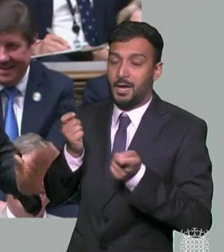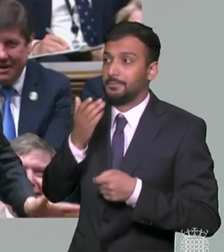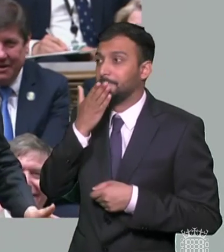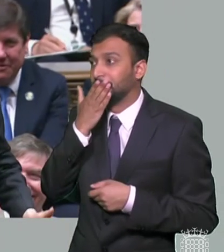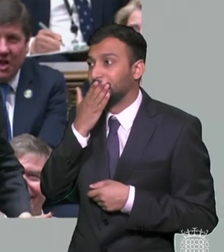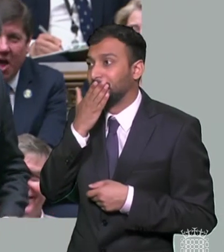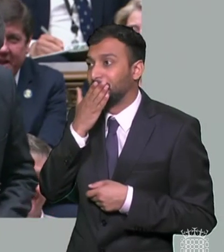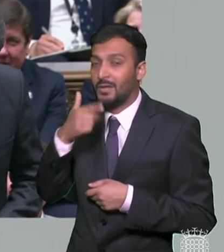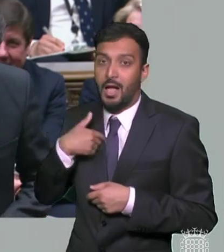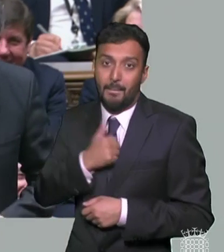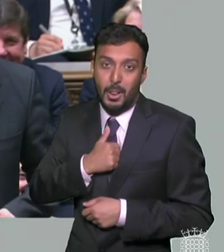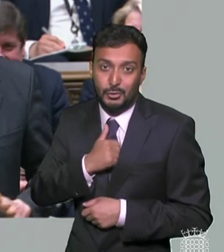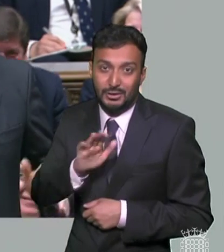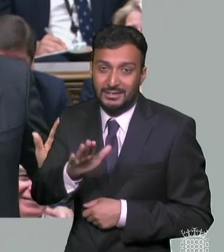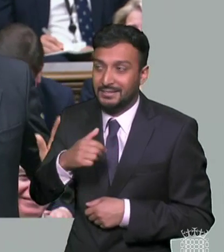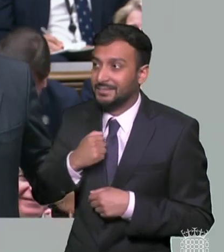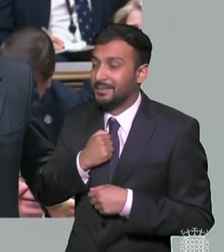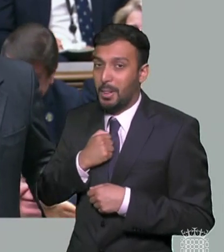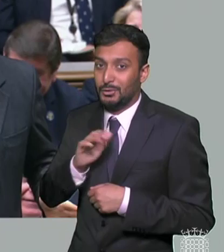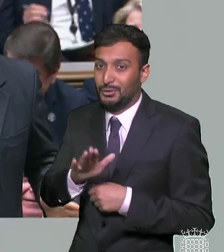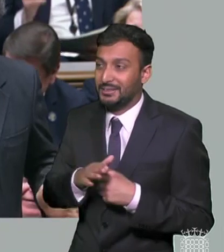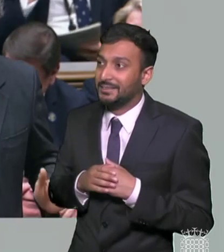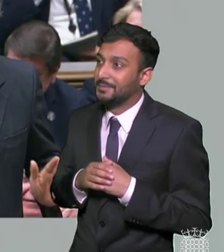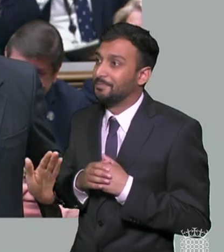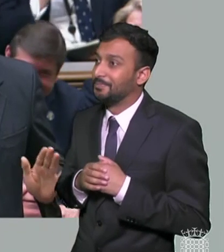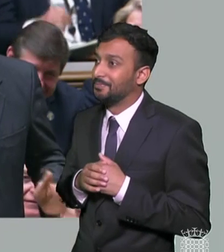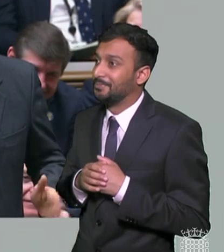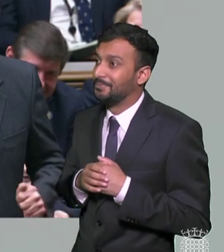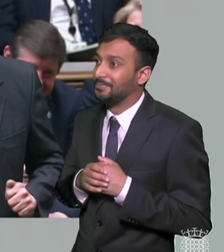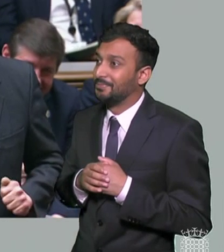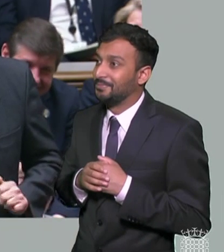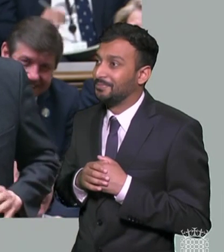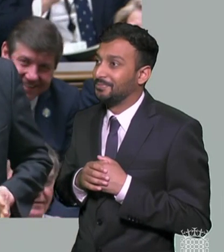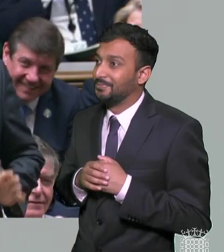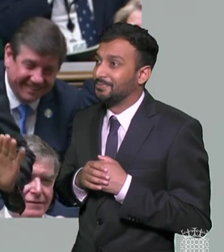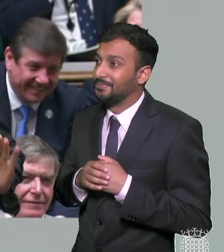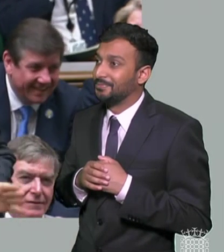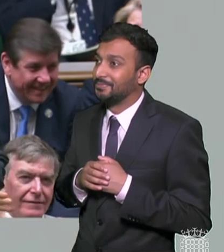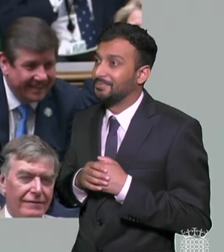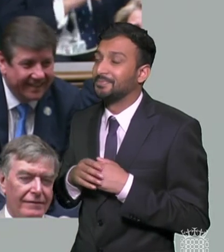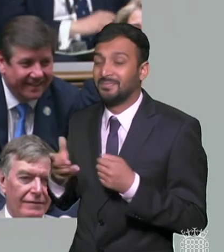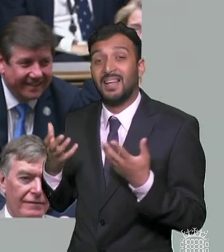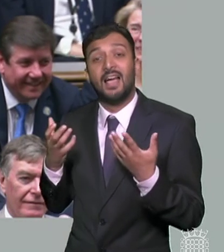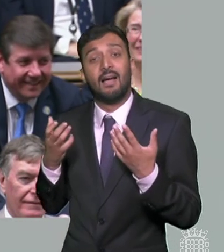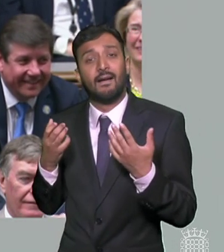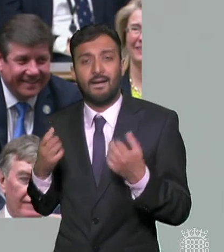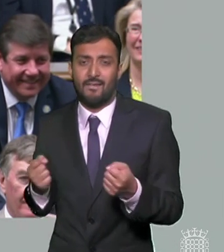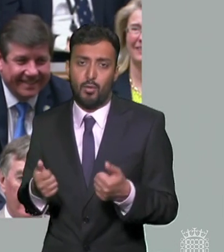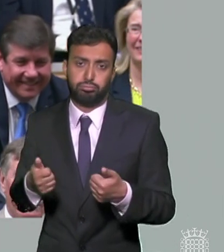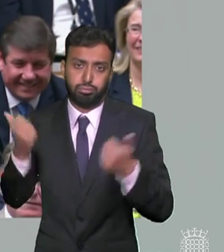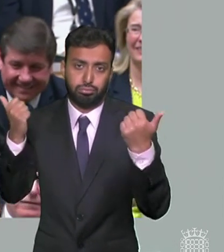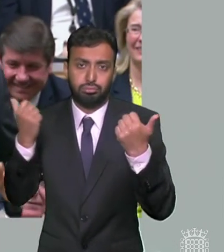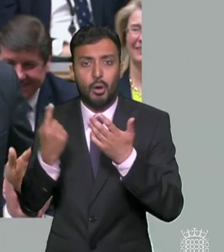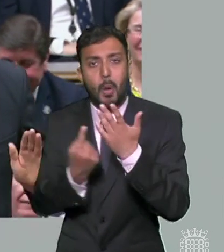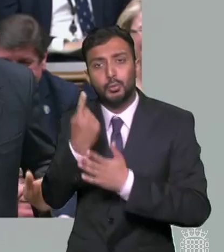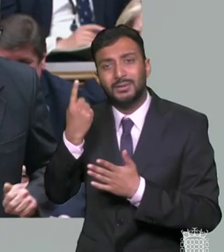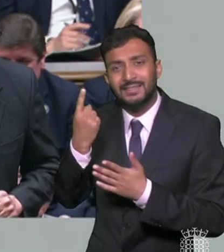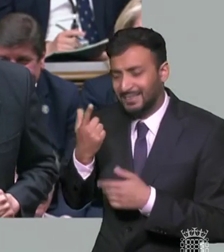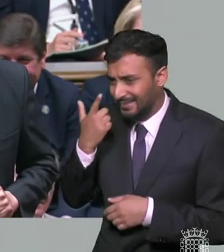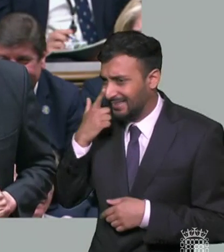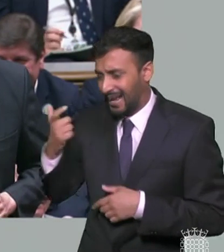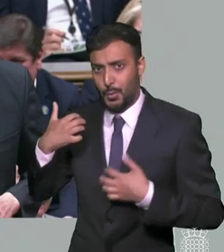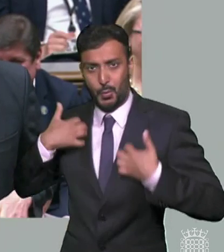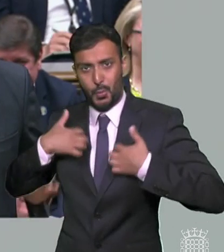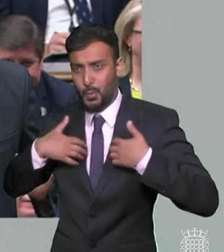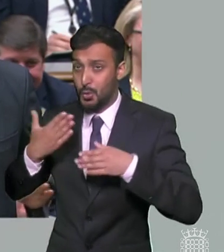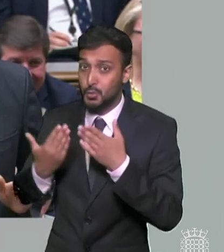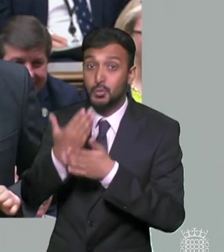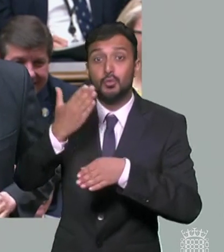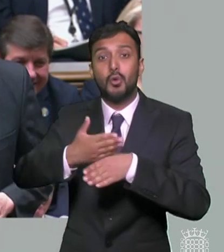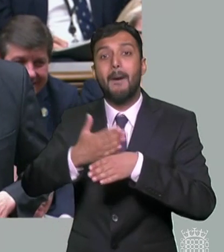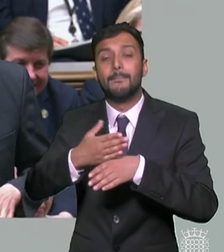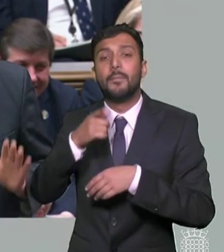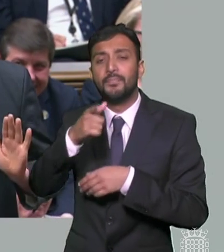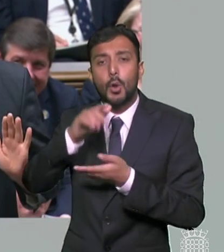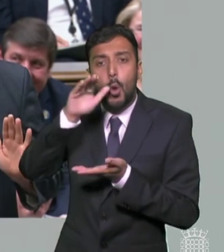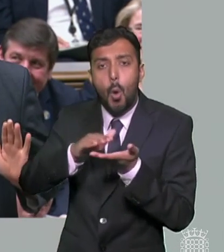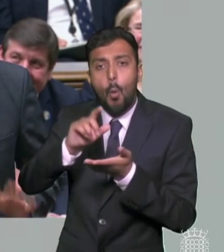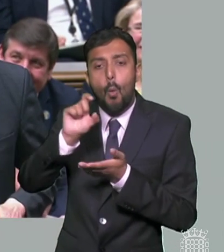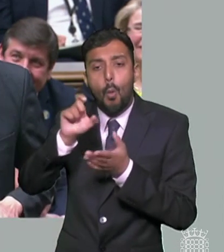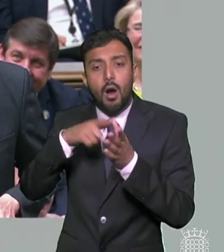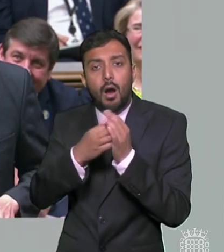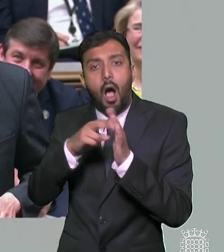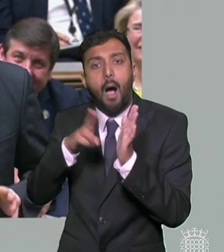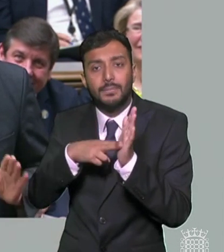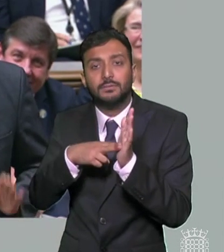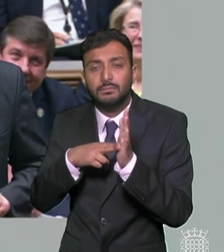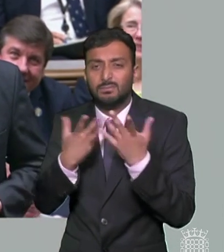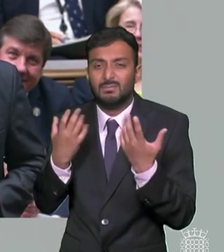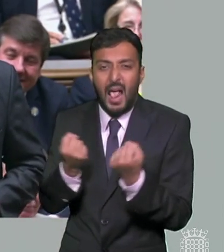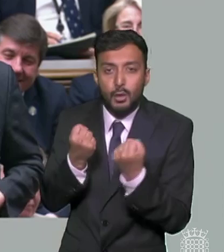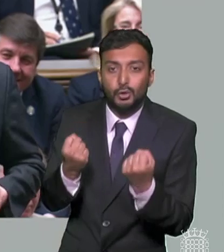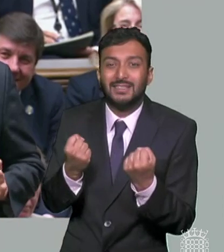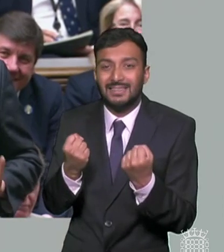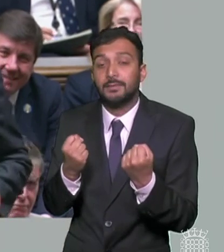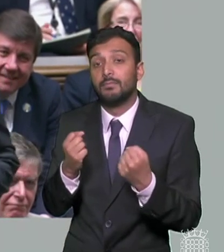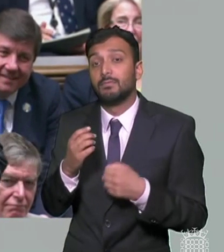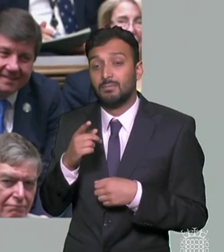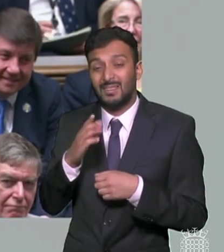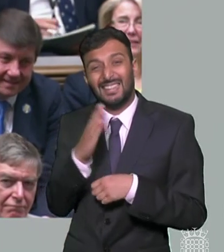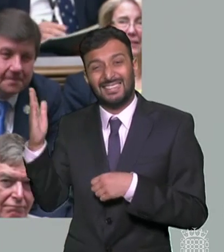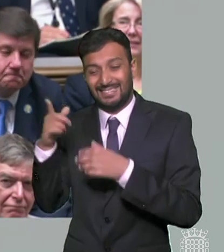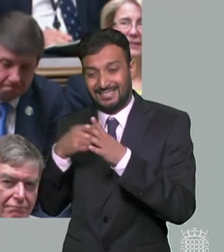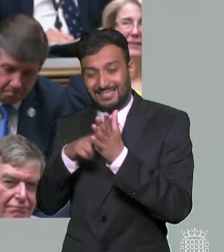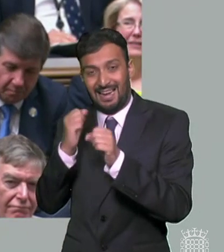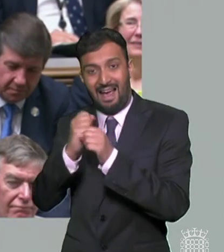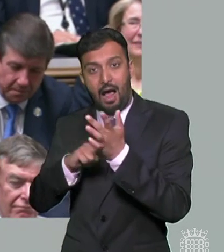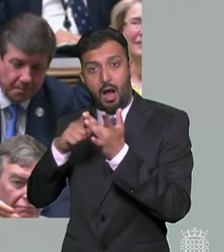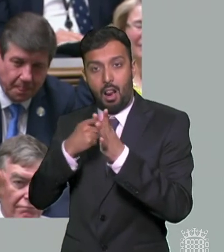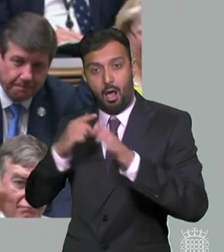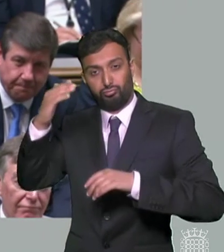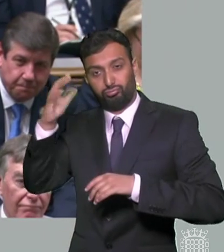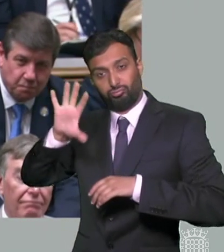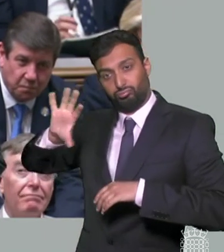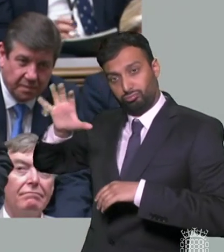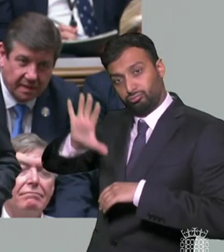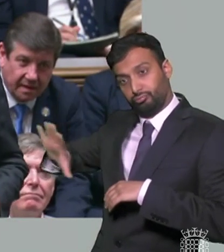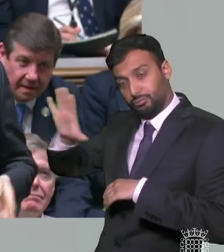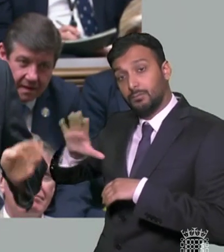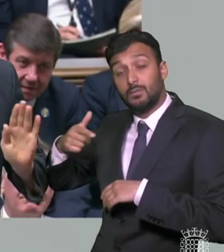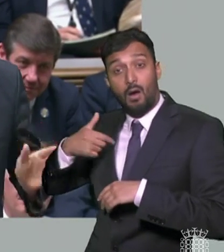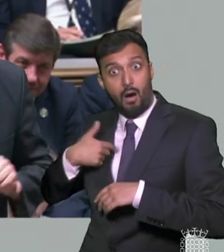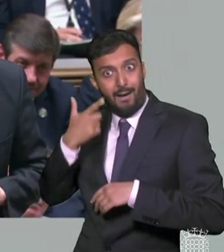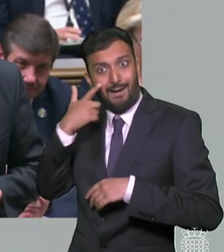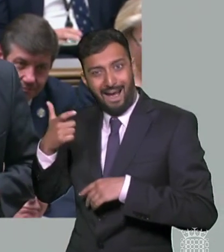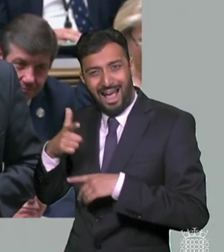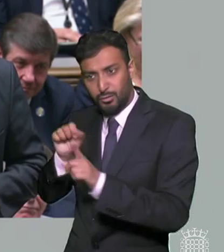Mr Speaker, my sincere apologies.There are, Mr Speaker, great opportunities to create exciting new jobs in low-carbon energy along the East Anglian coast, and East Coast College is up for the challenge of providing local people with the necessary skills.